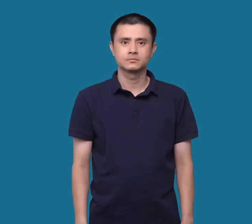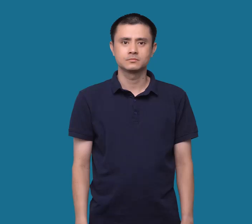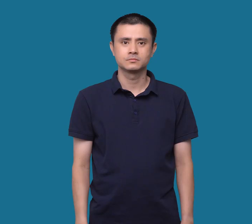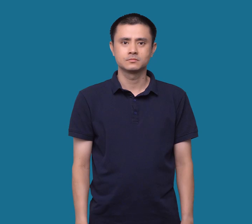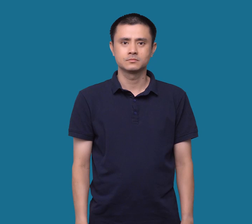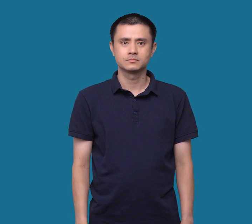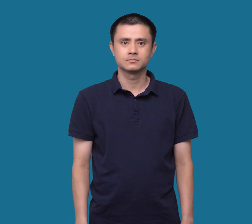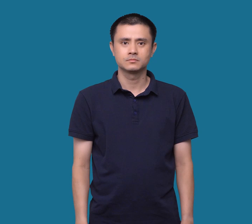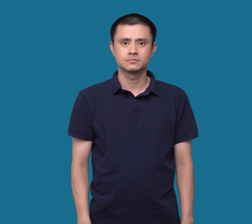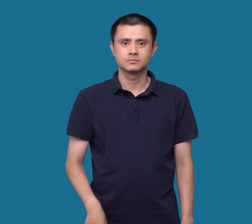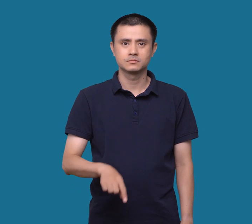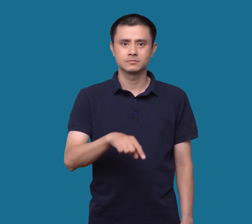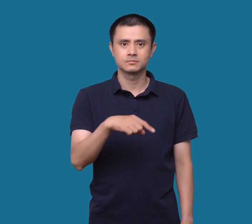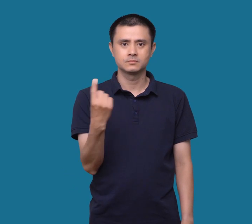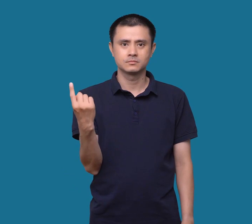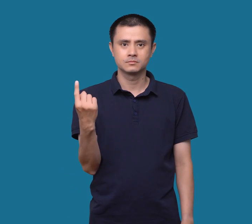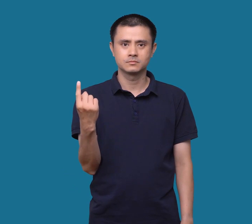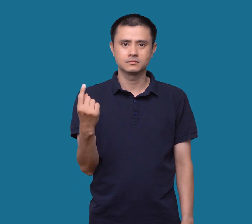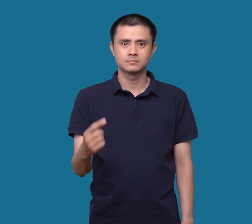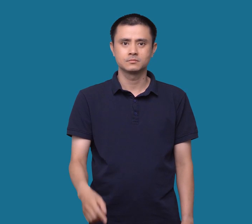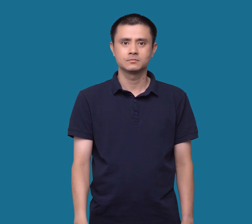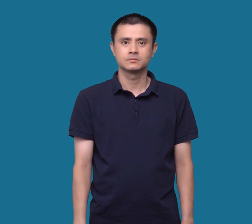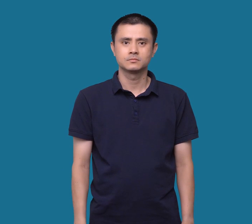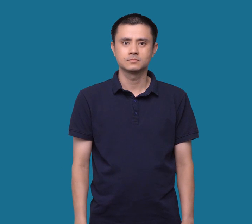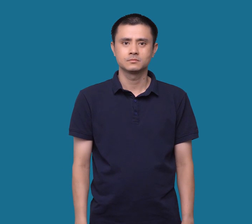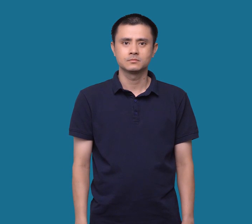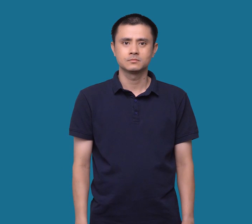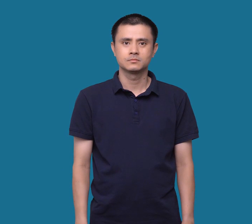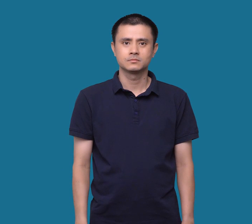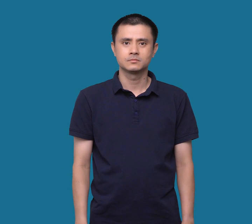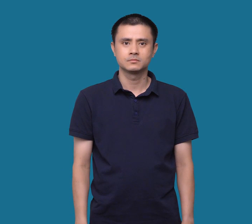tuần